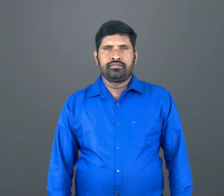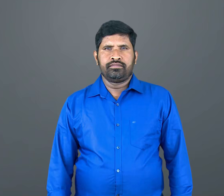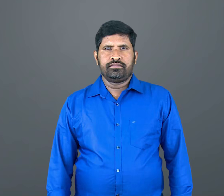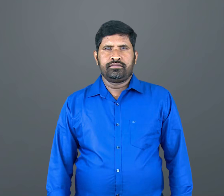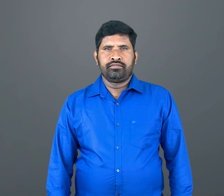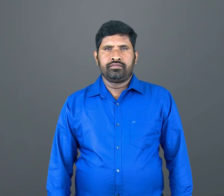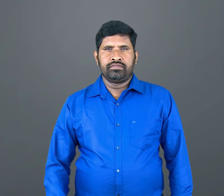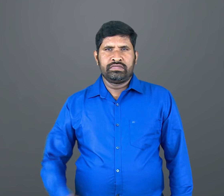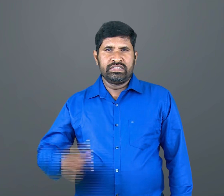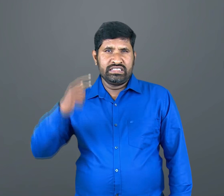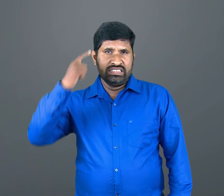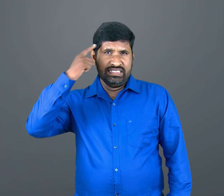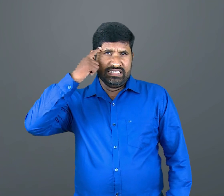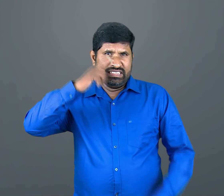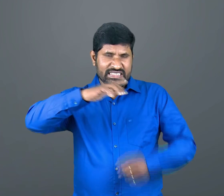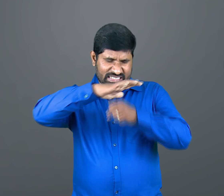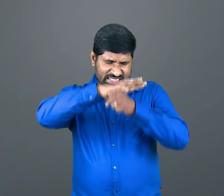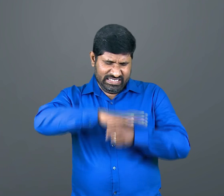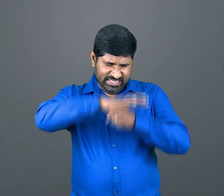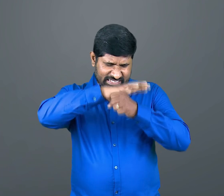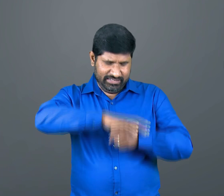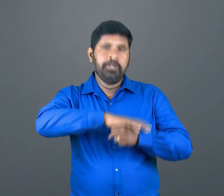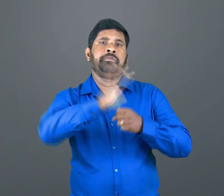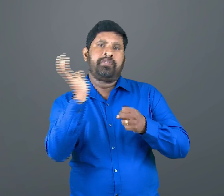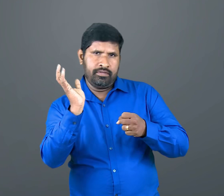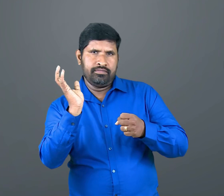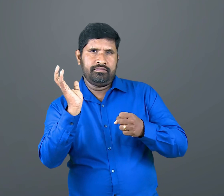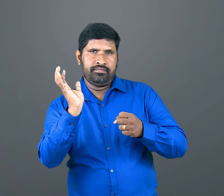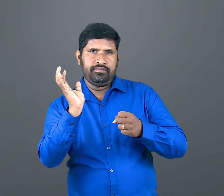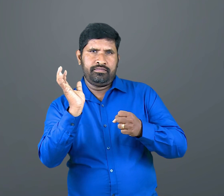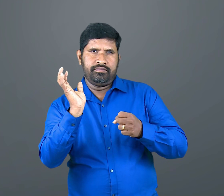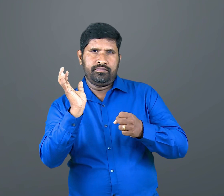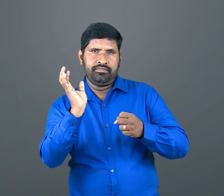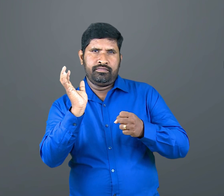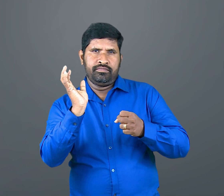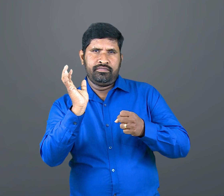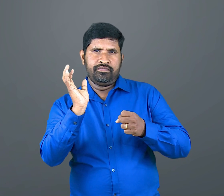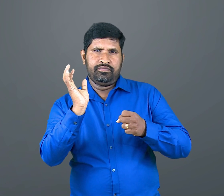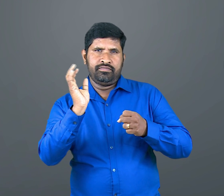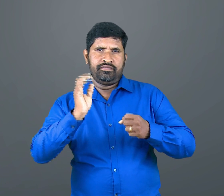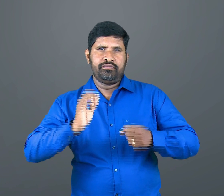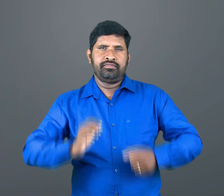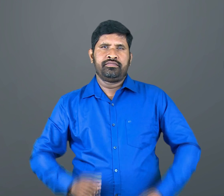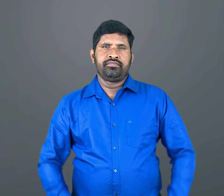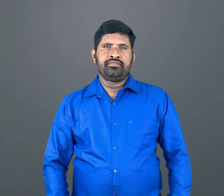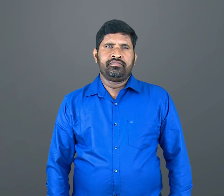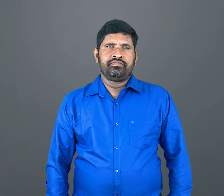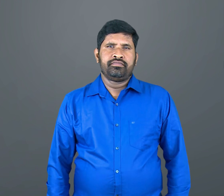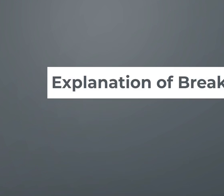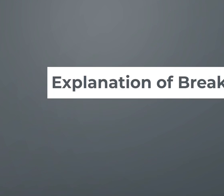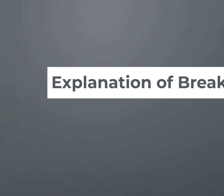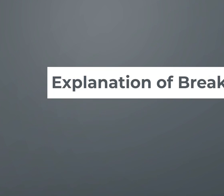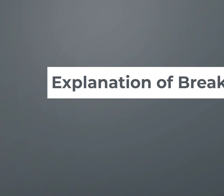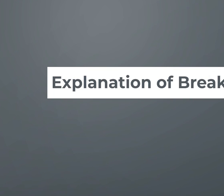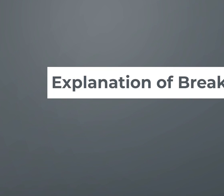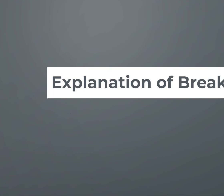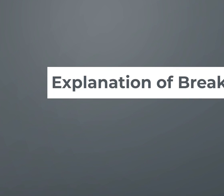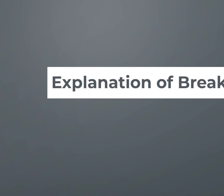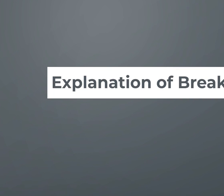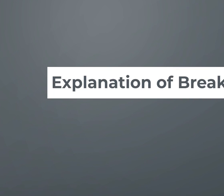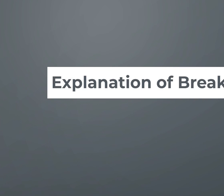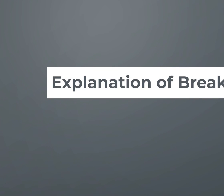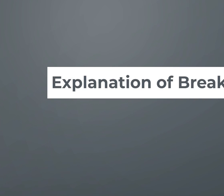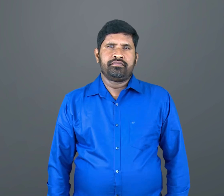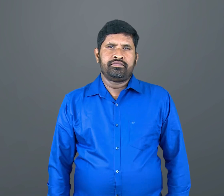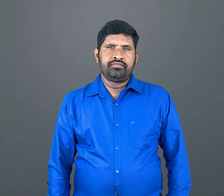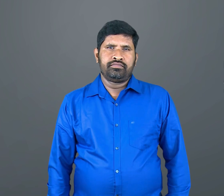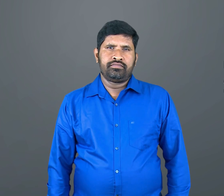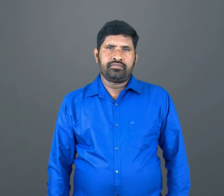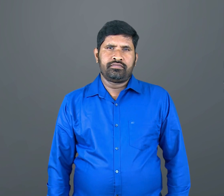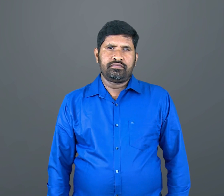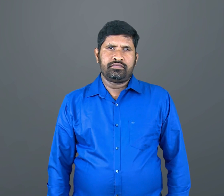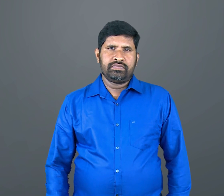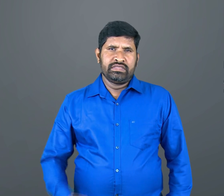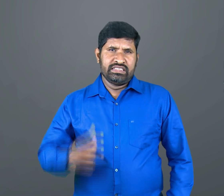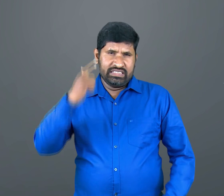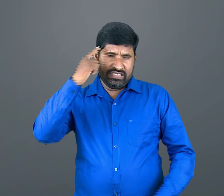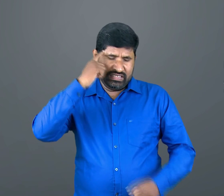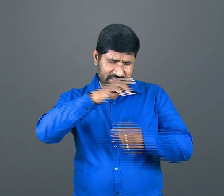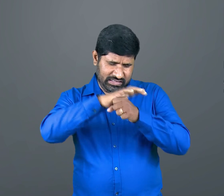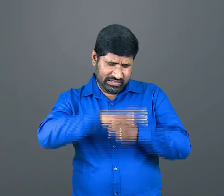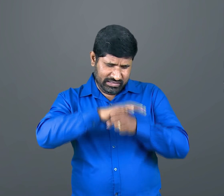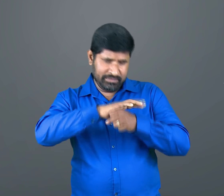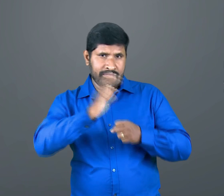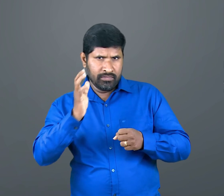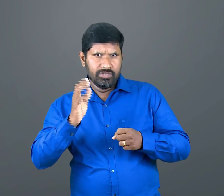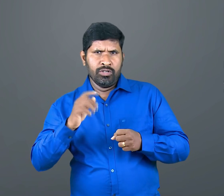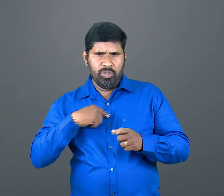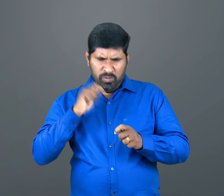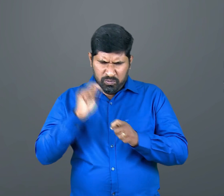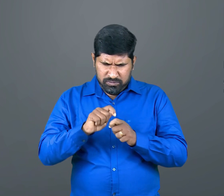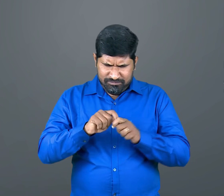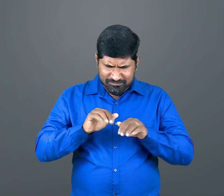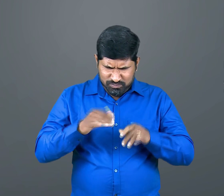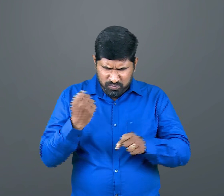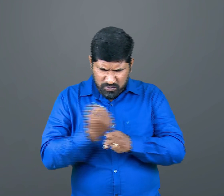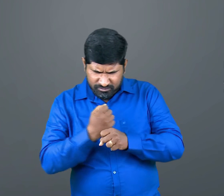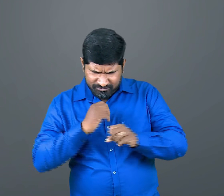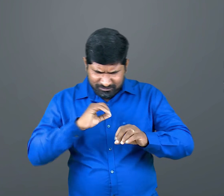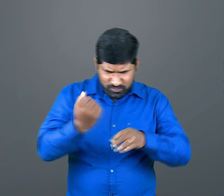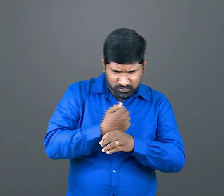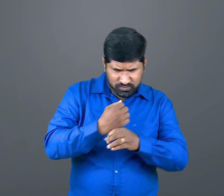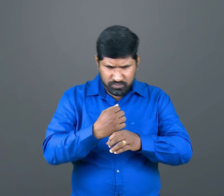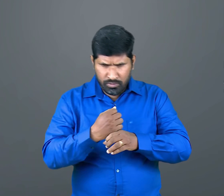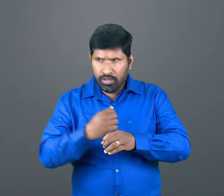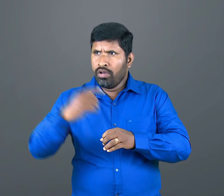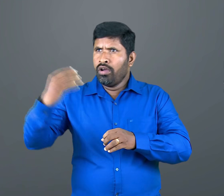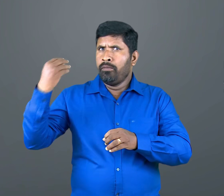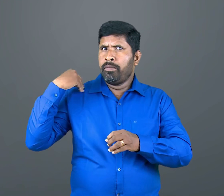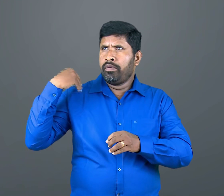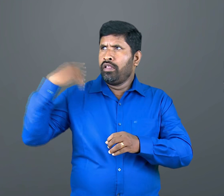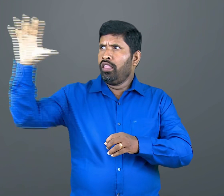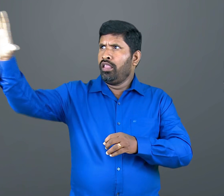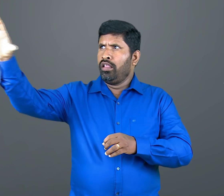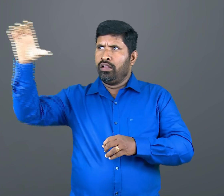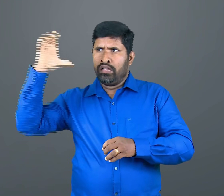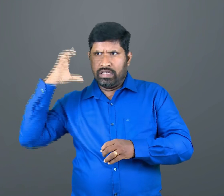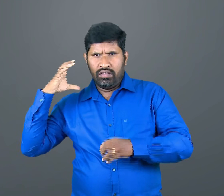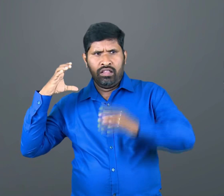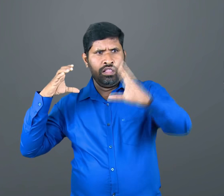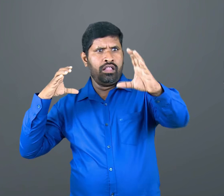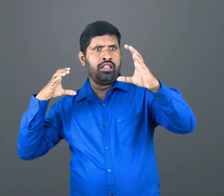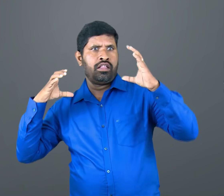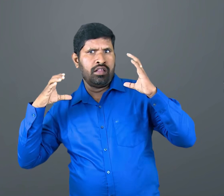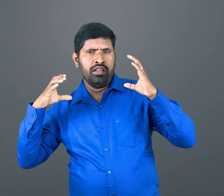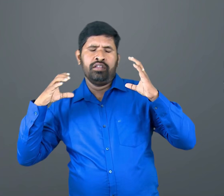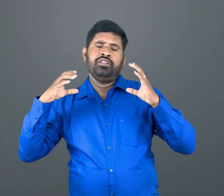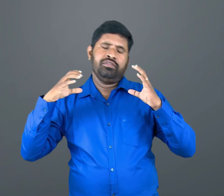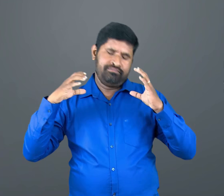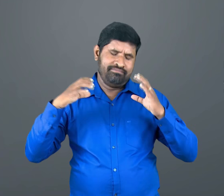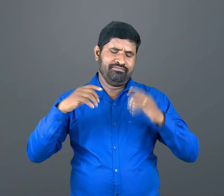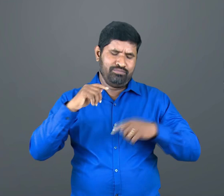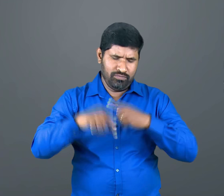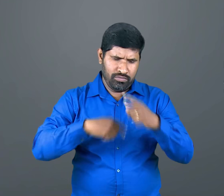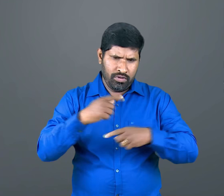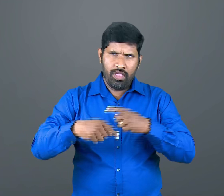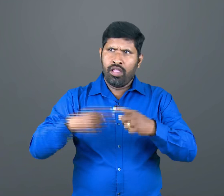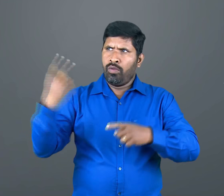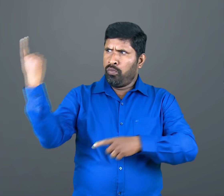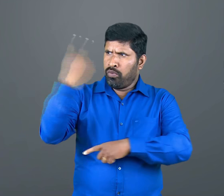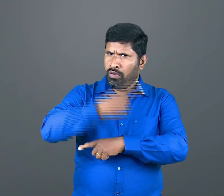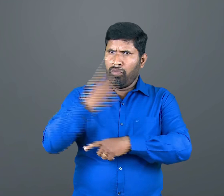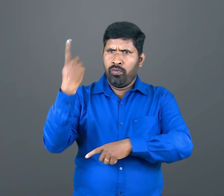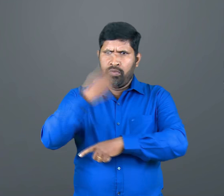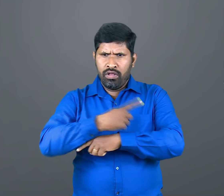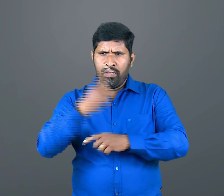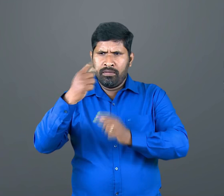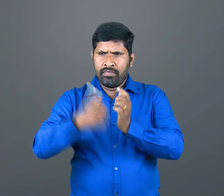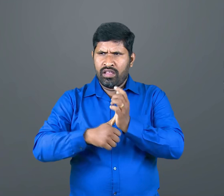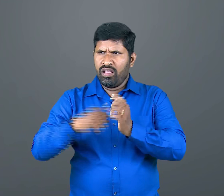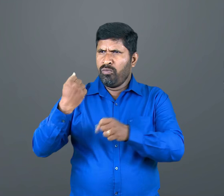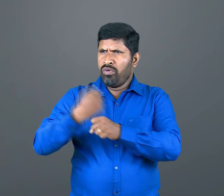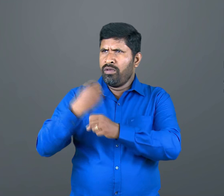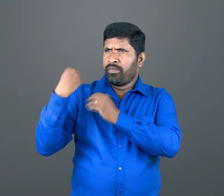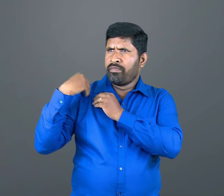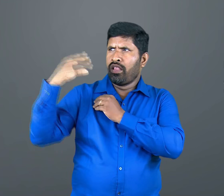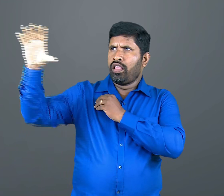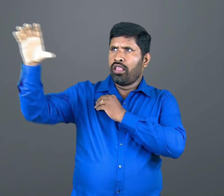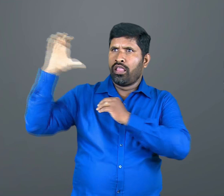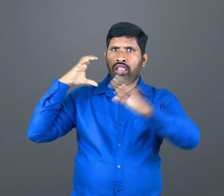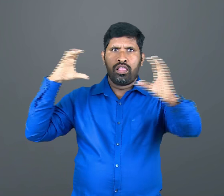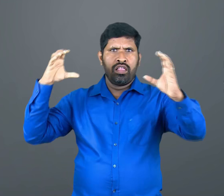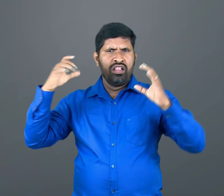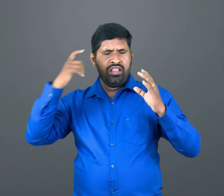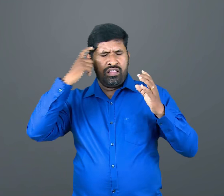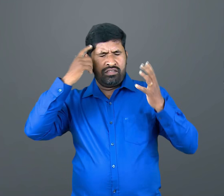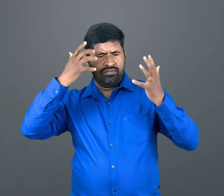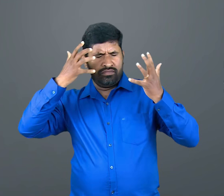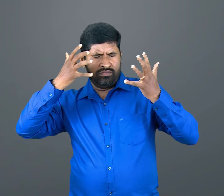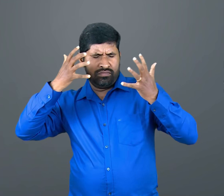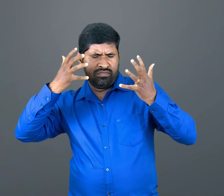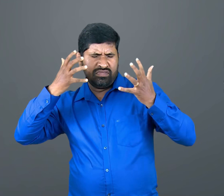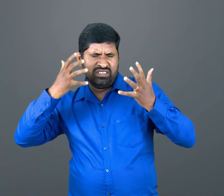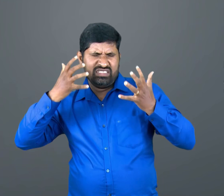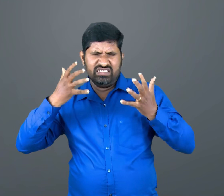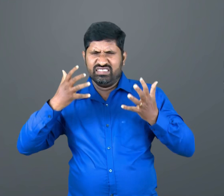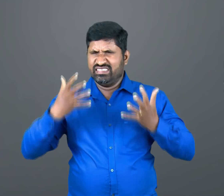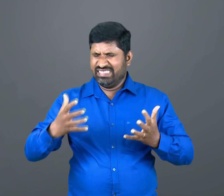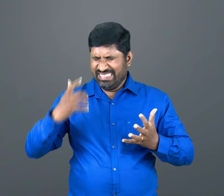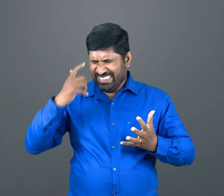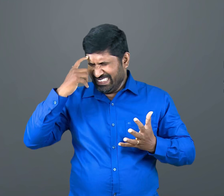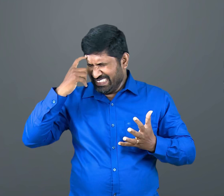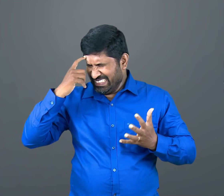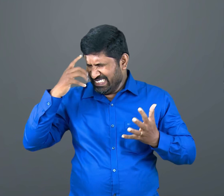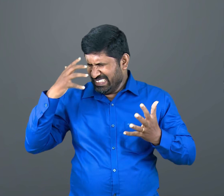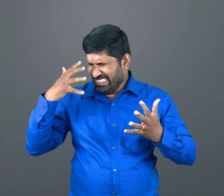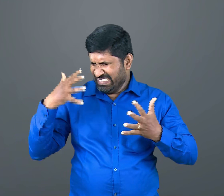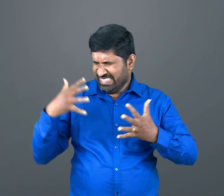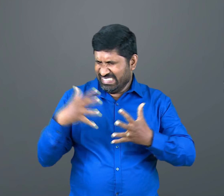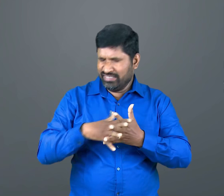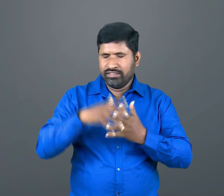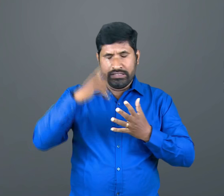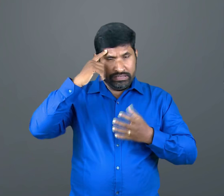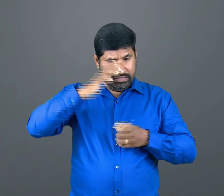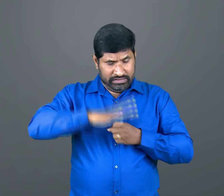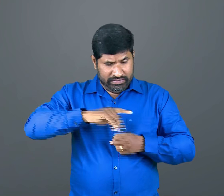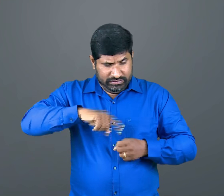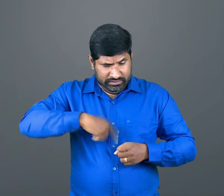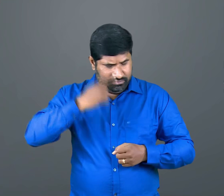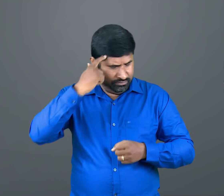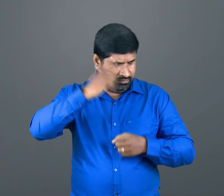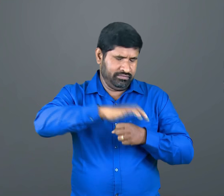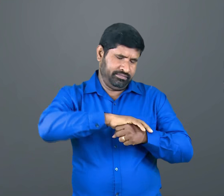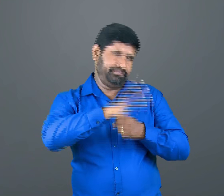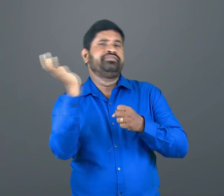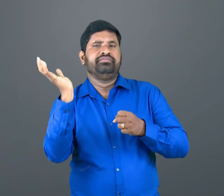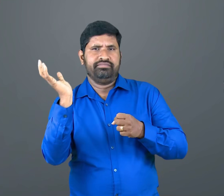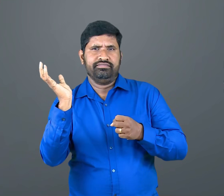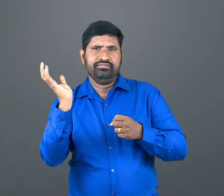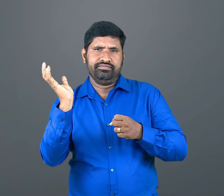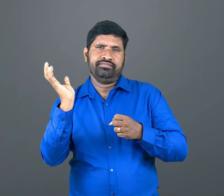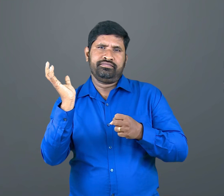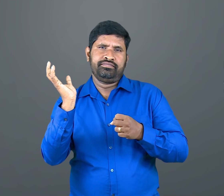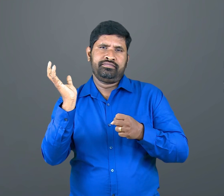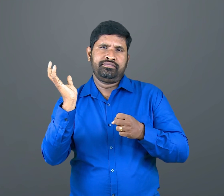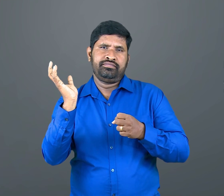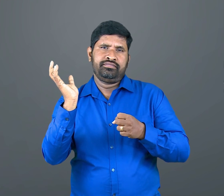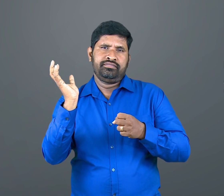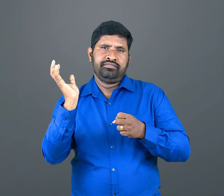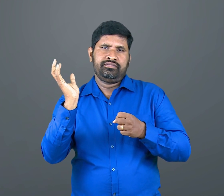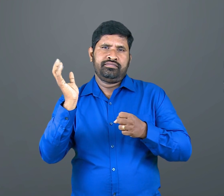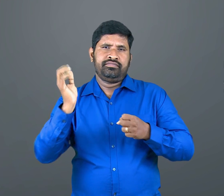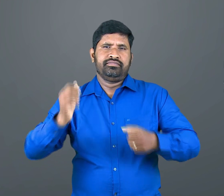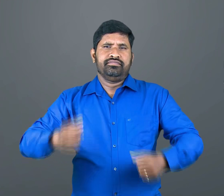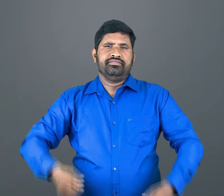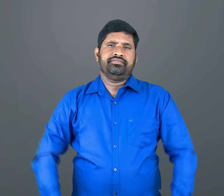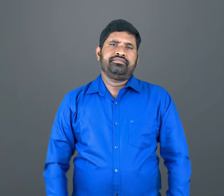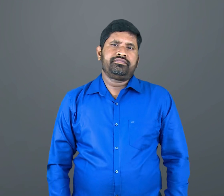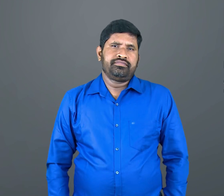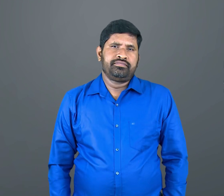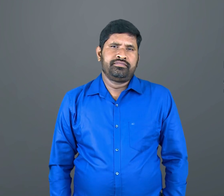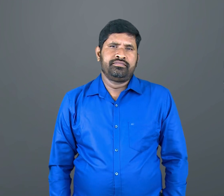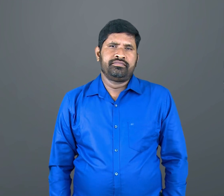Breaking yourself